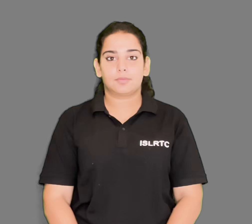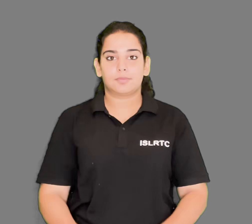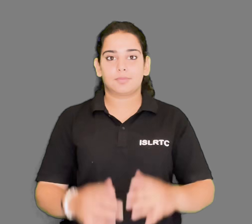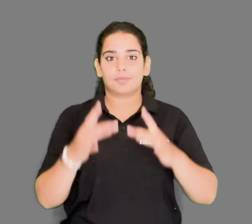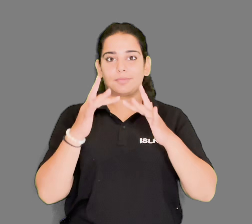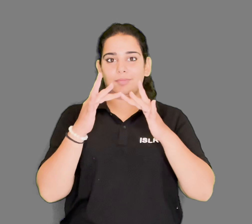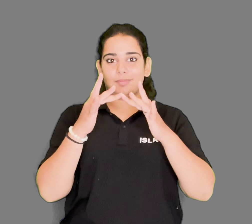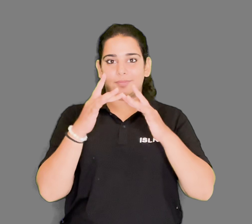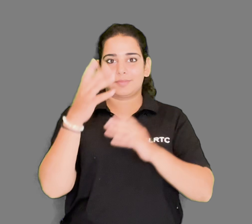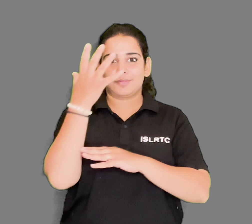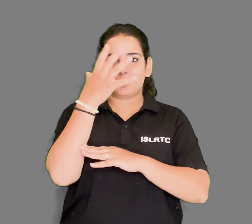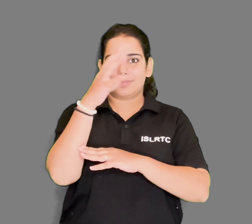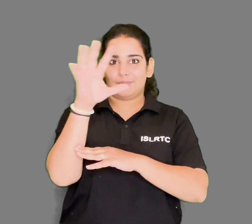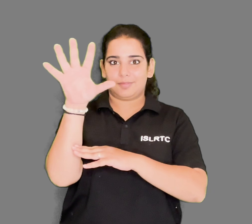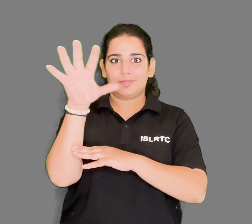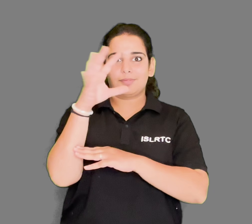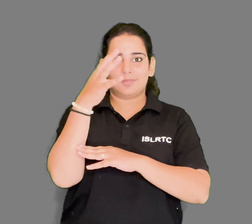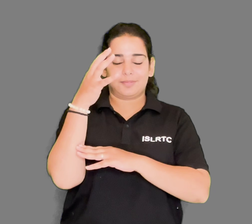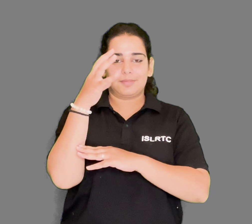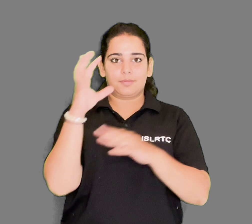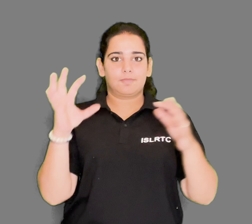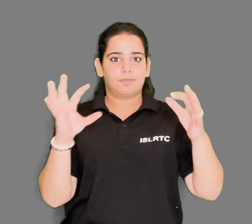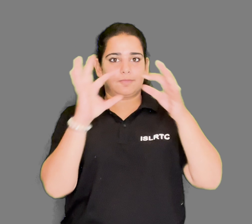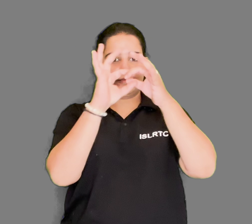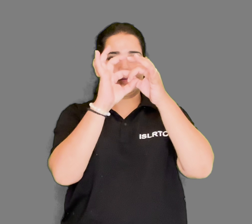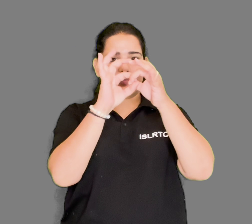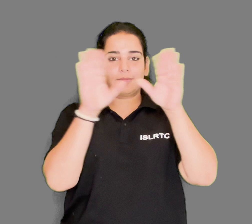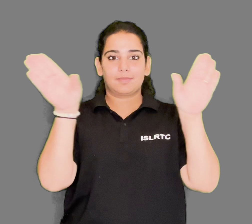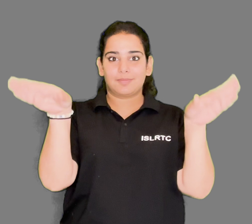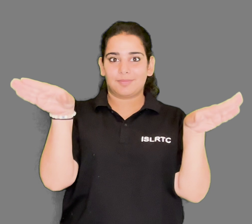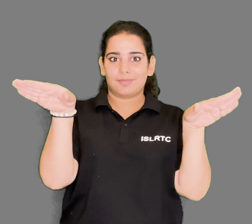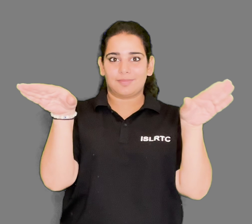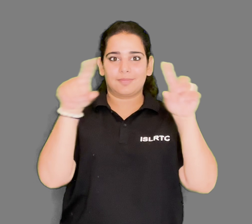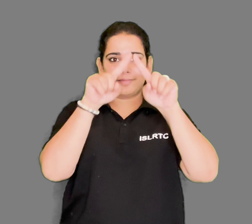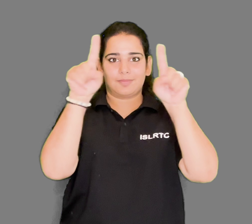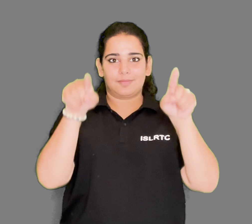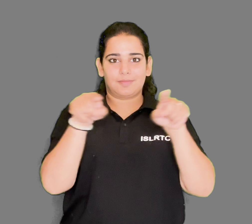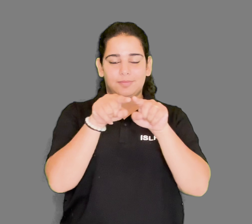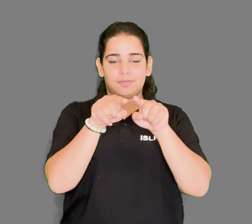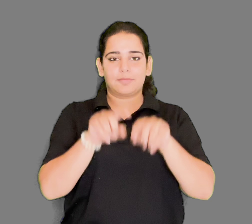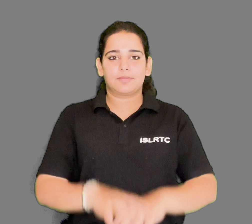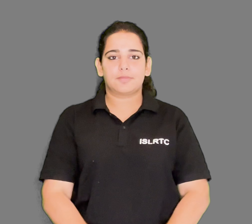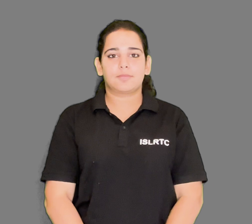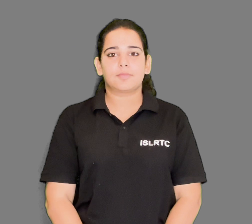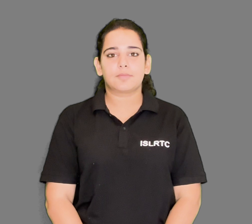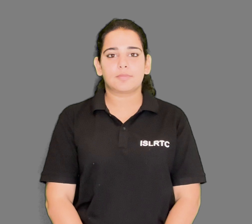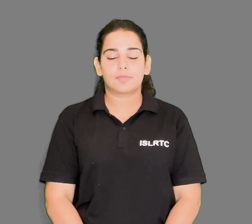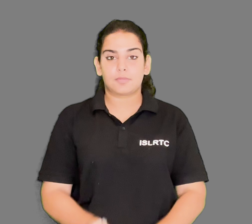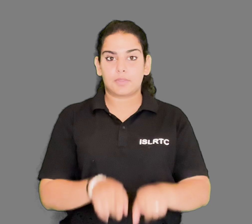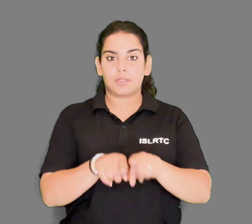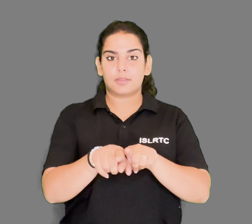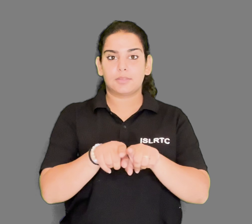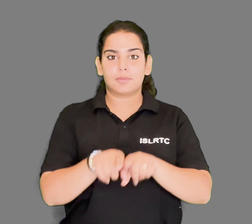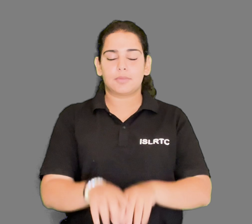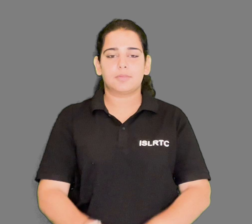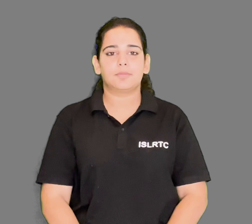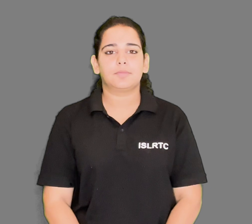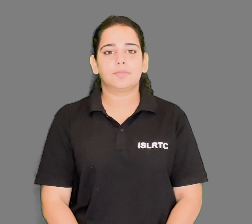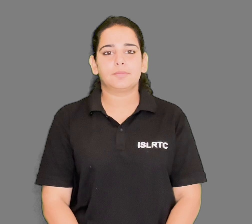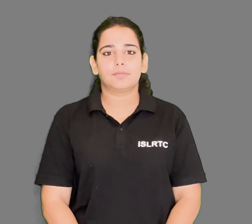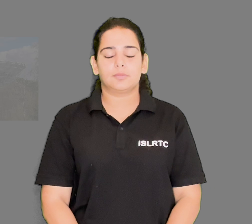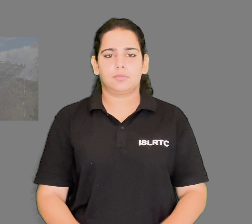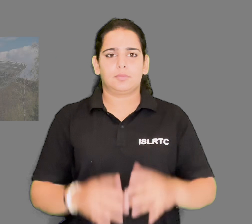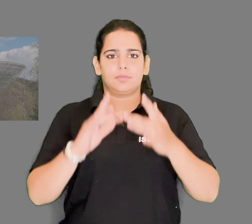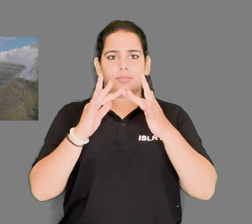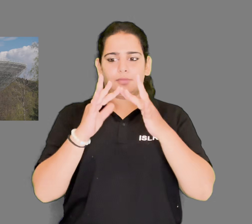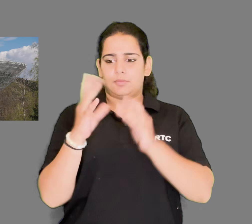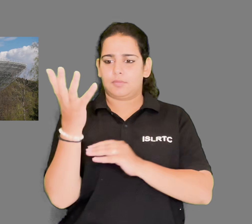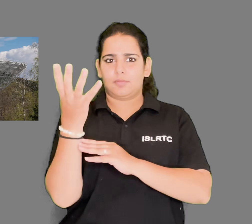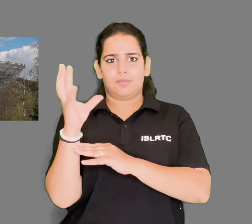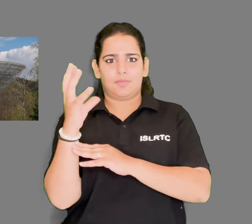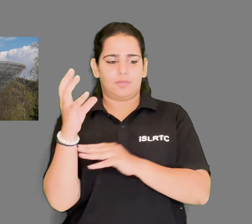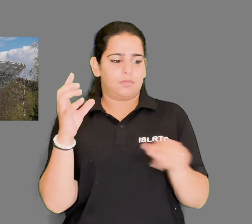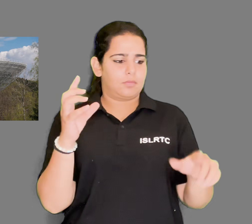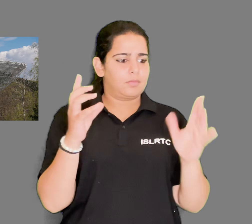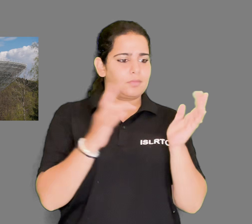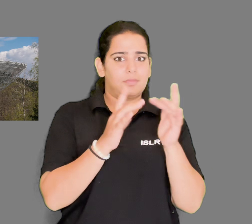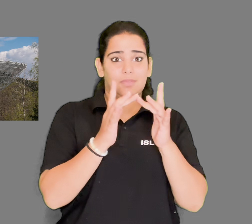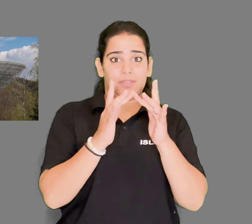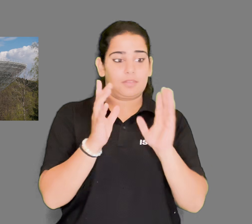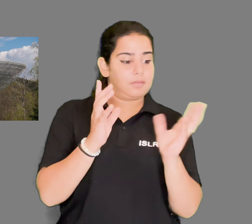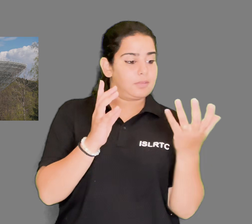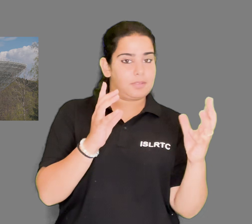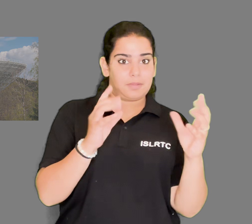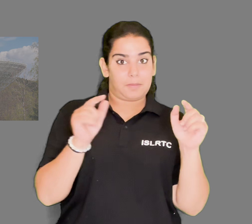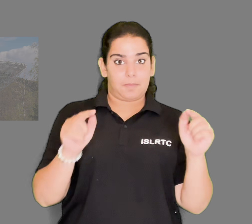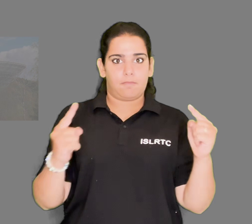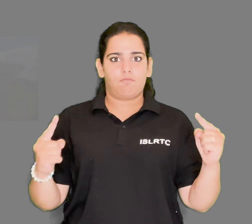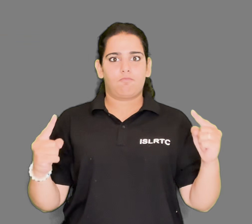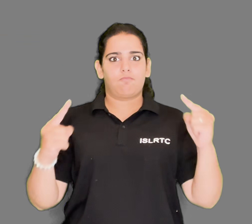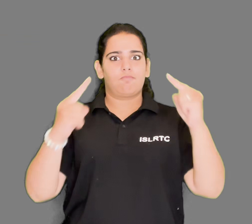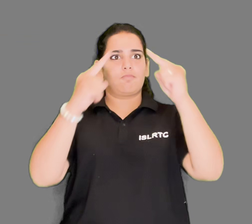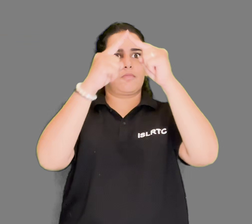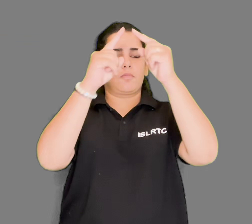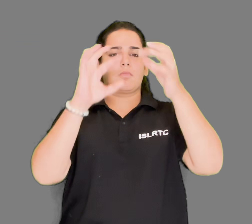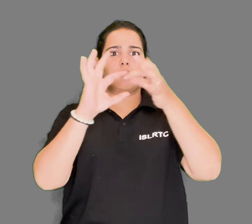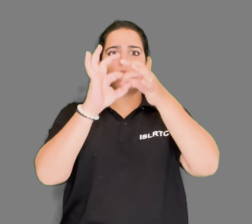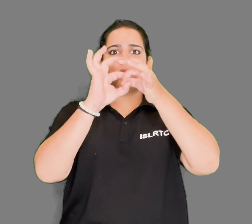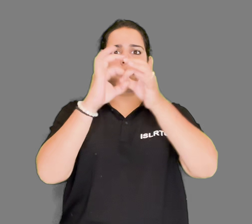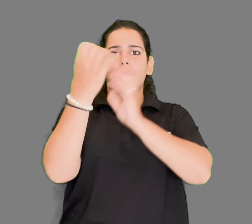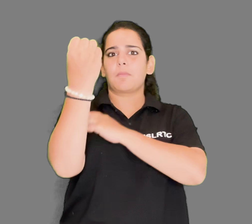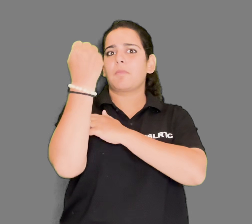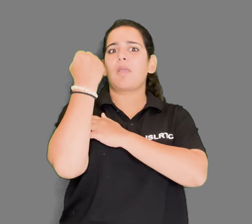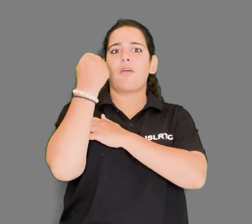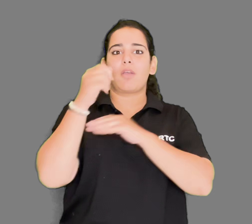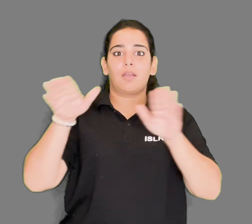Satellite Communication The use of satellites to transmit data, voice, and video signals over long distances